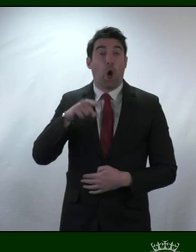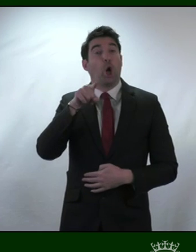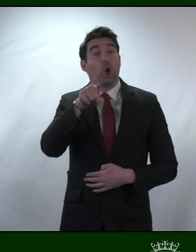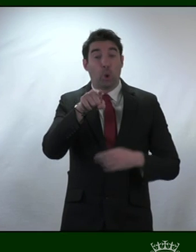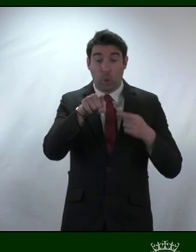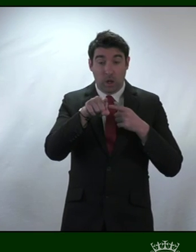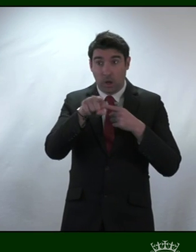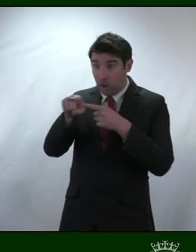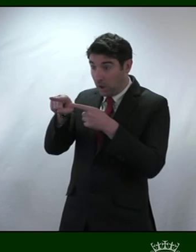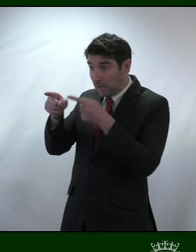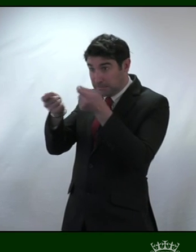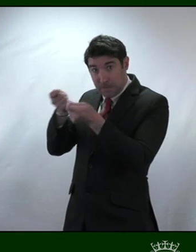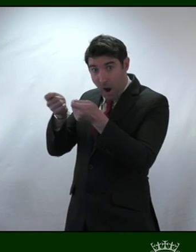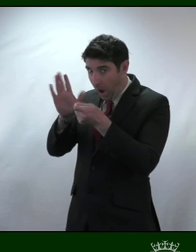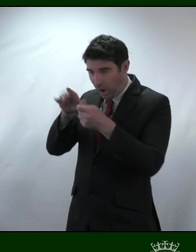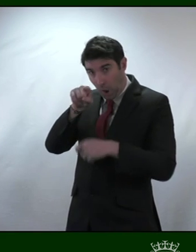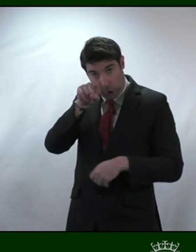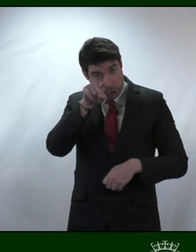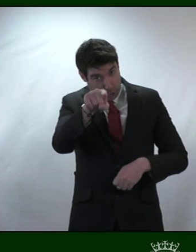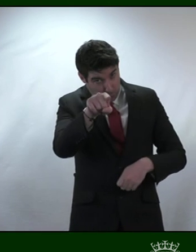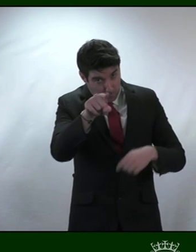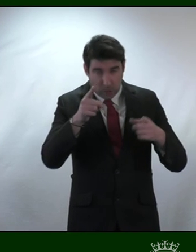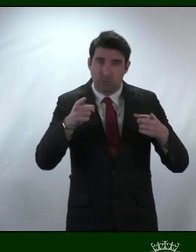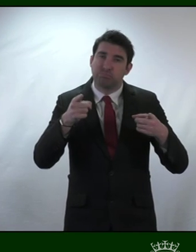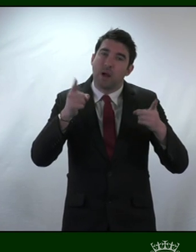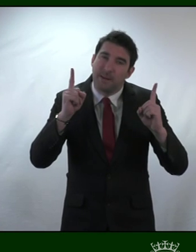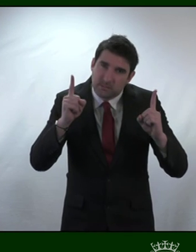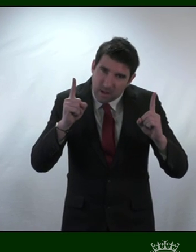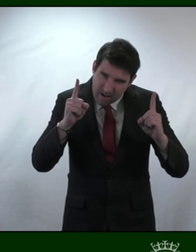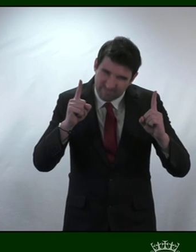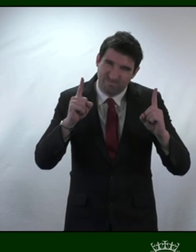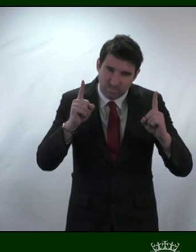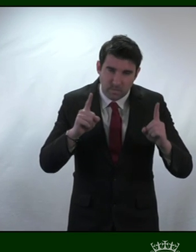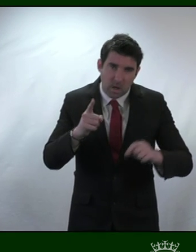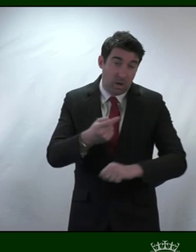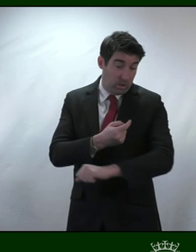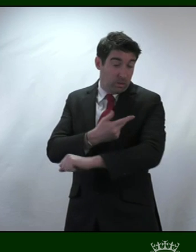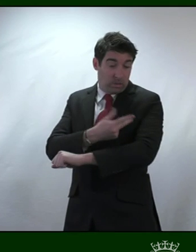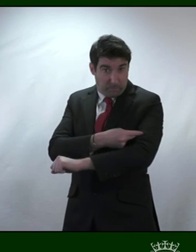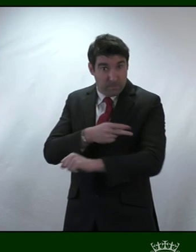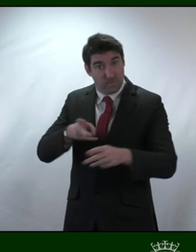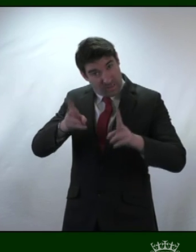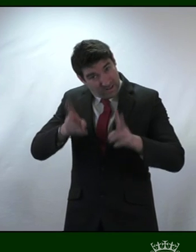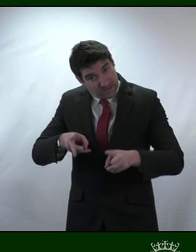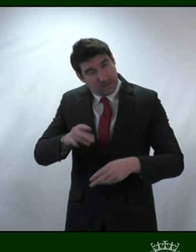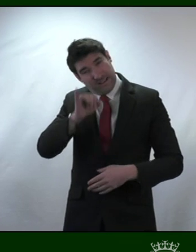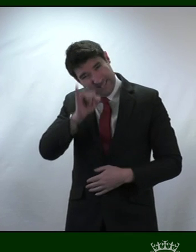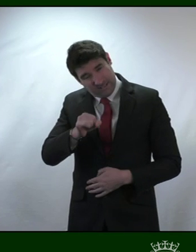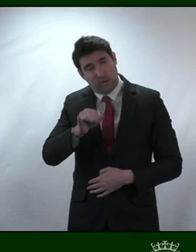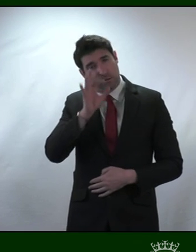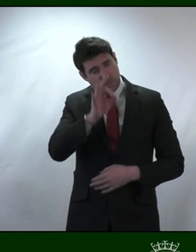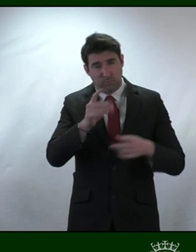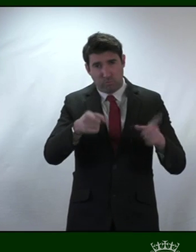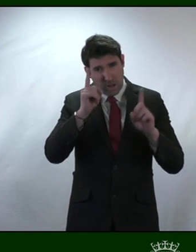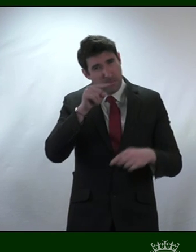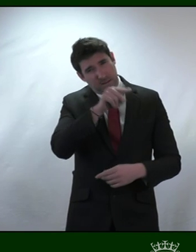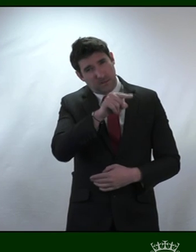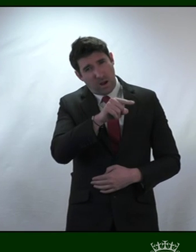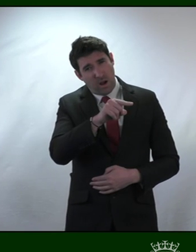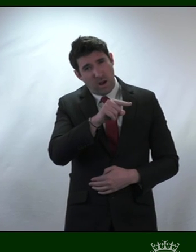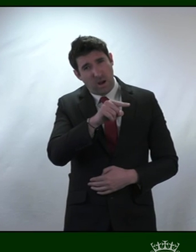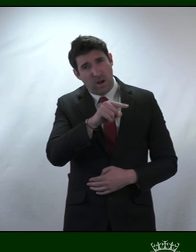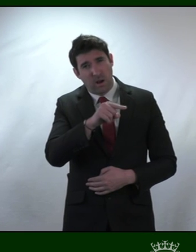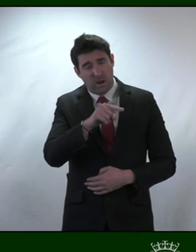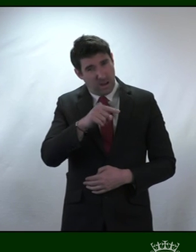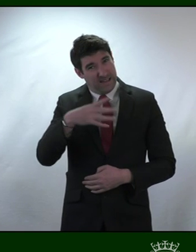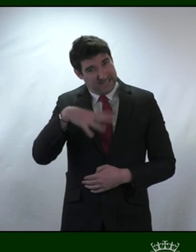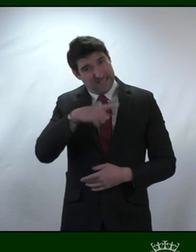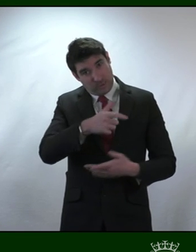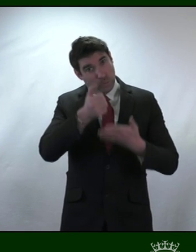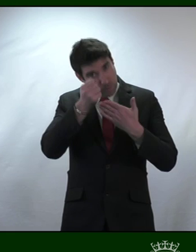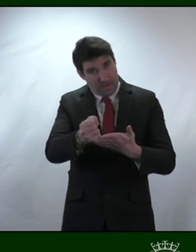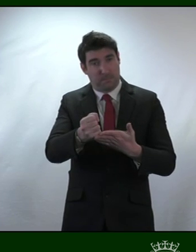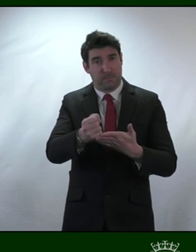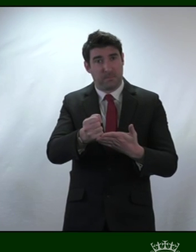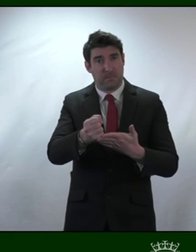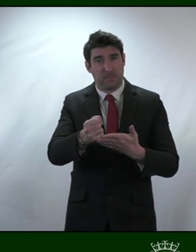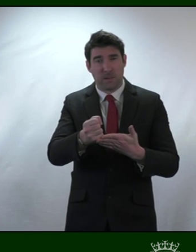There are obstacles that exist across the United Kingdom to the creation of drug consumption rooms, and those obstacles can be removed at Westminster.